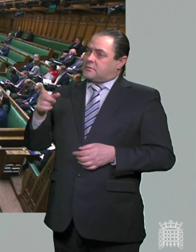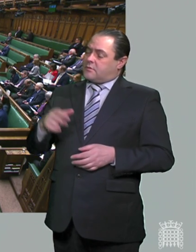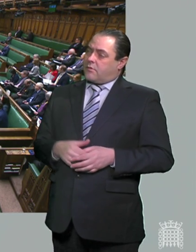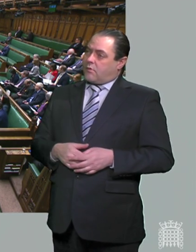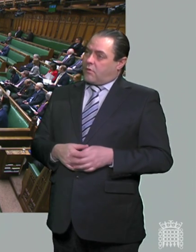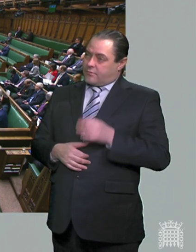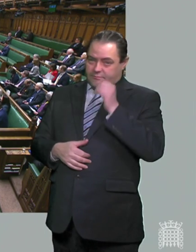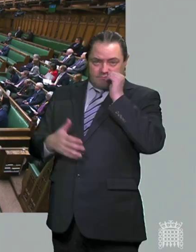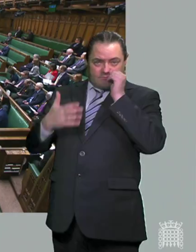Come on, Minister.